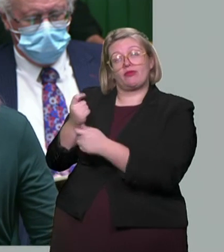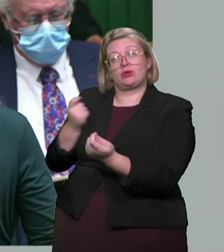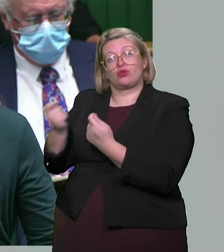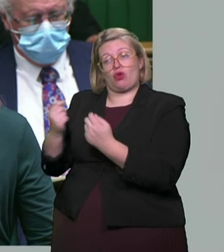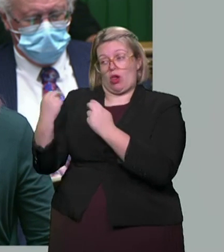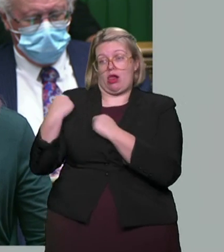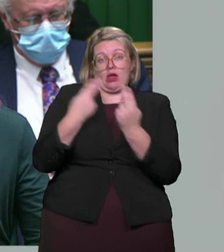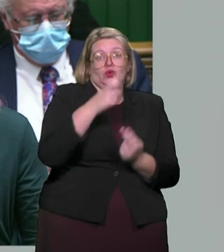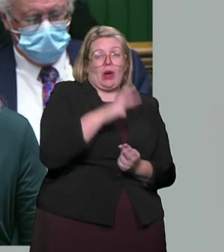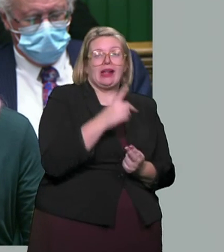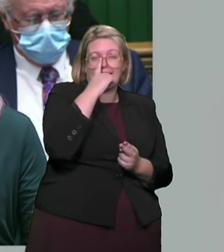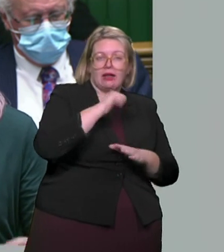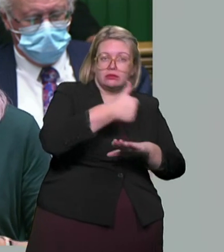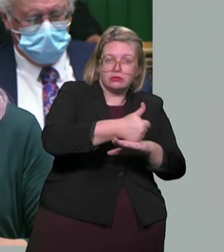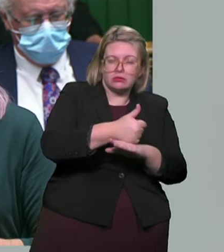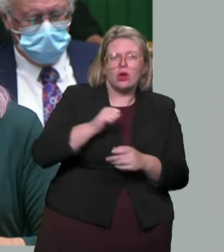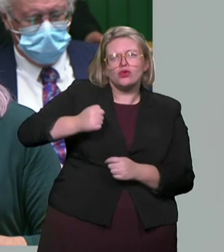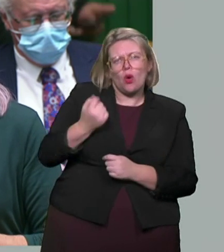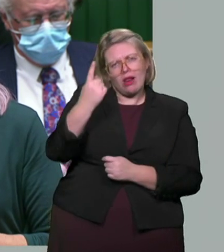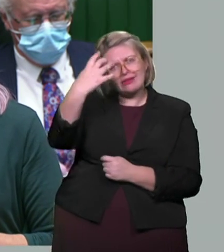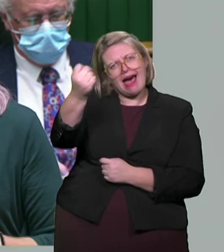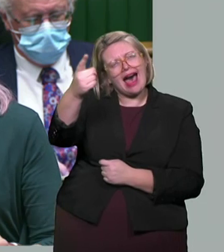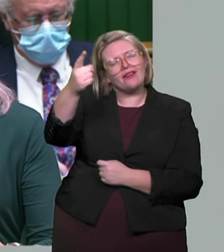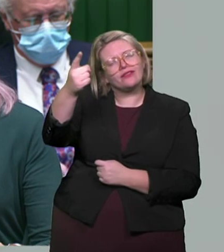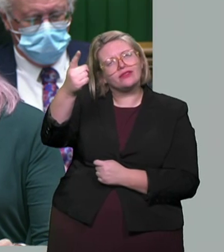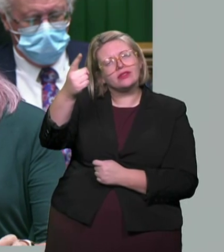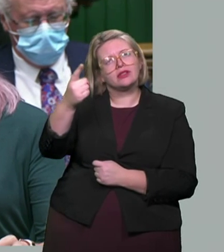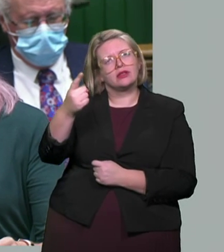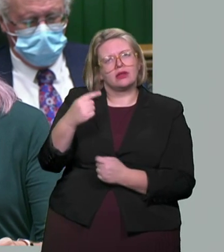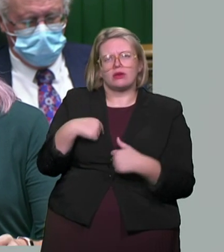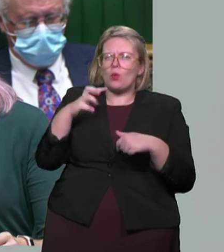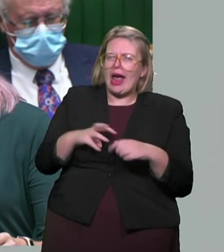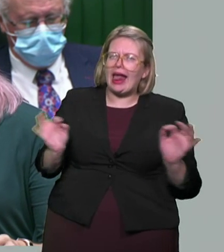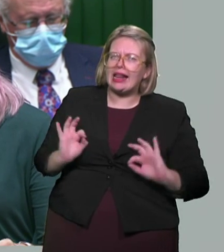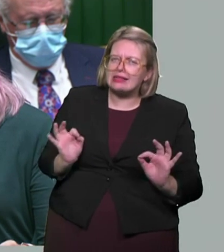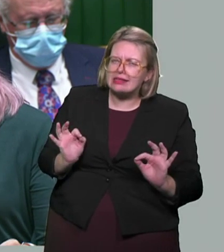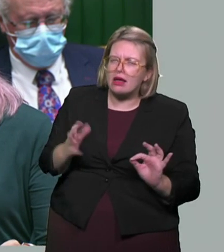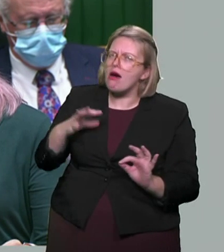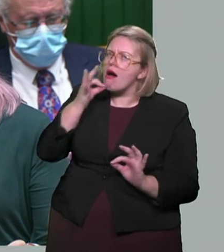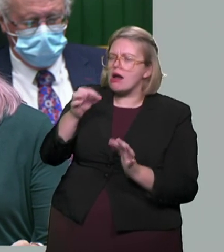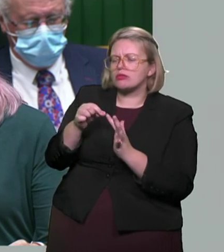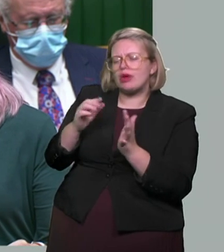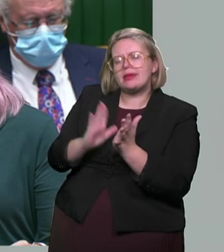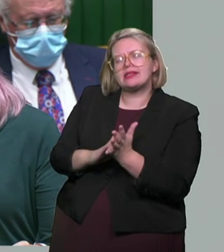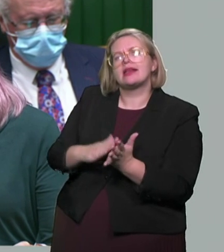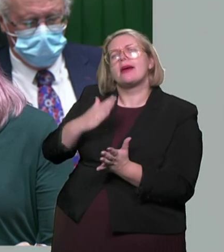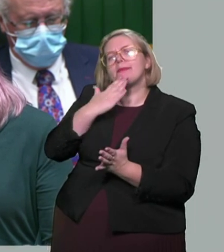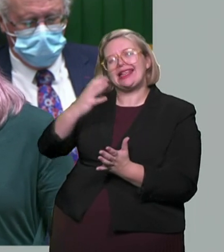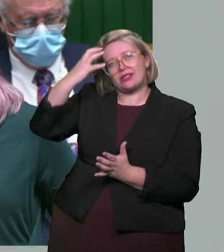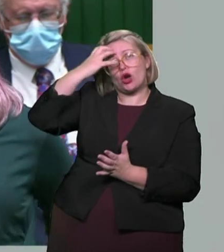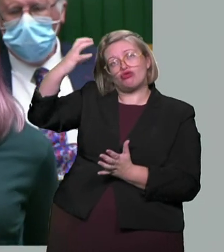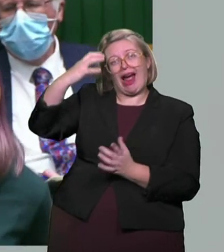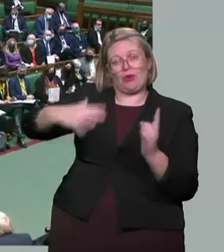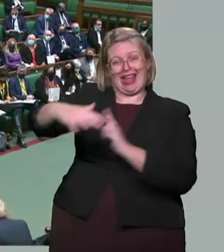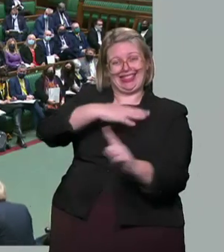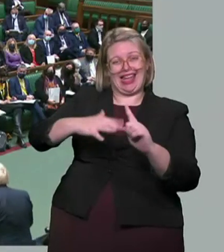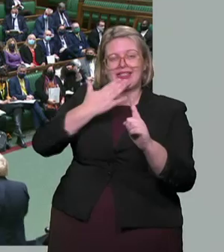Scotland, meanwhile, already has those powers. Will the Prime Minister support my Bill to devolve the management of the Crown Estate to Wales?